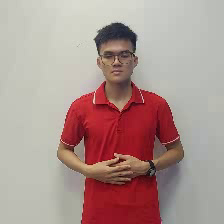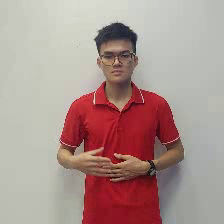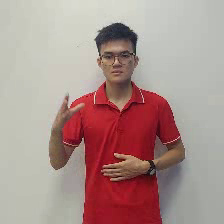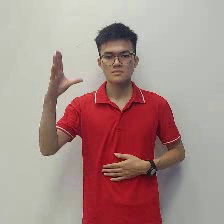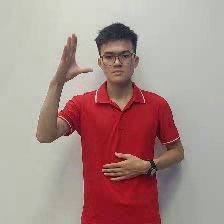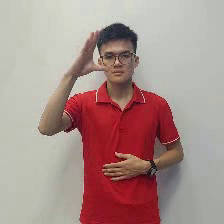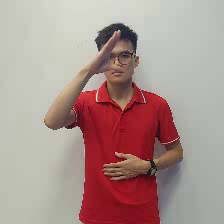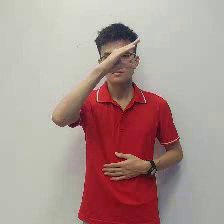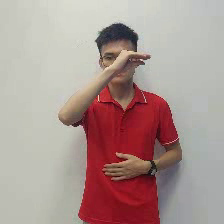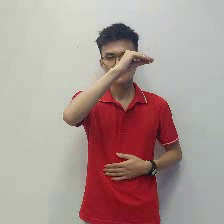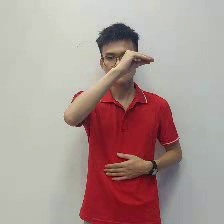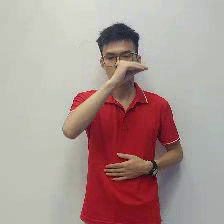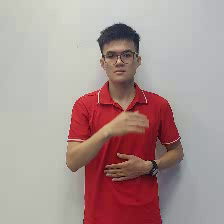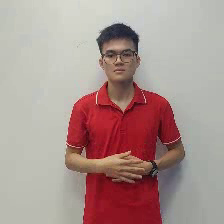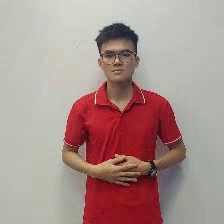Tối